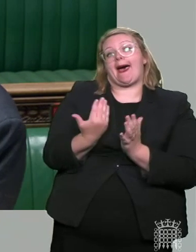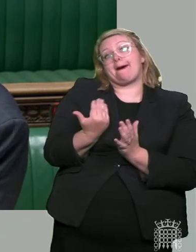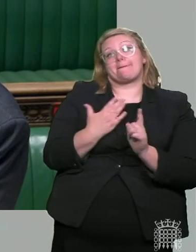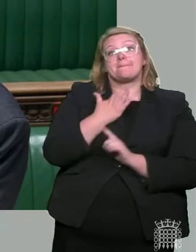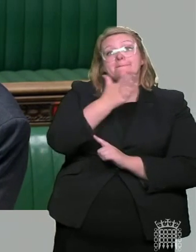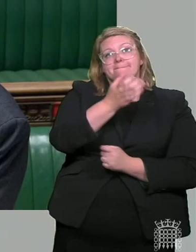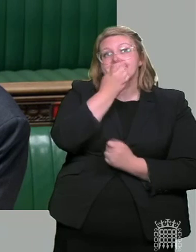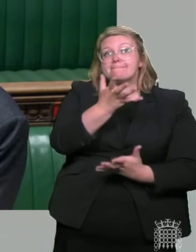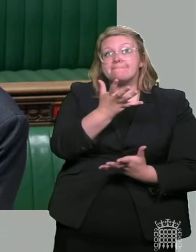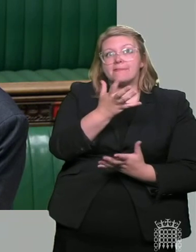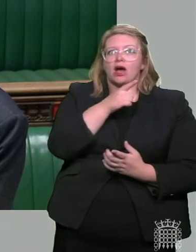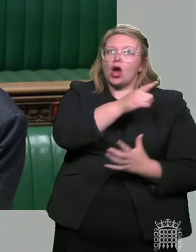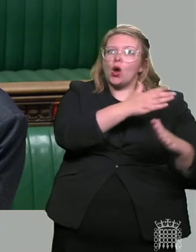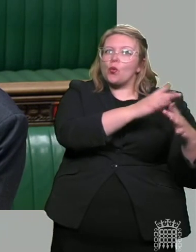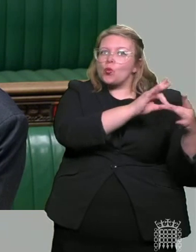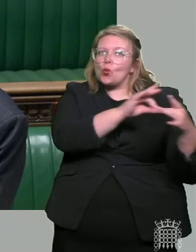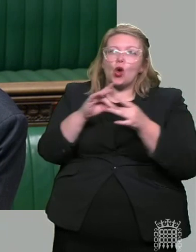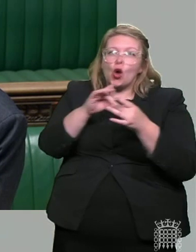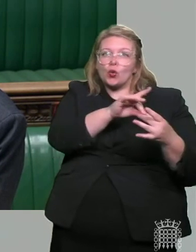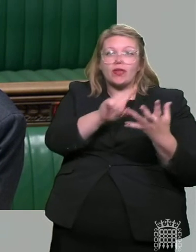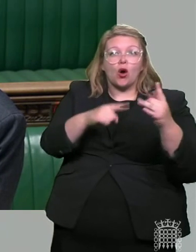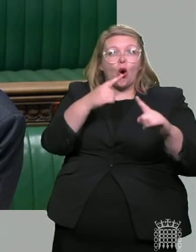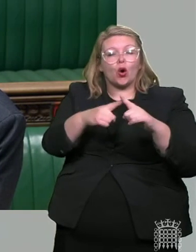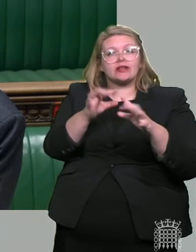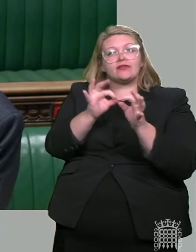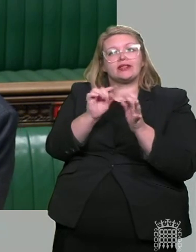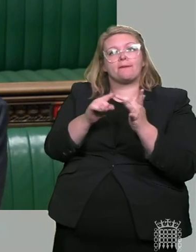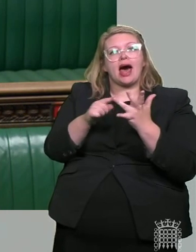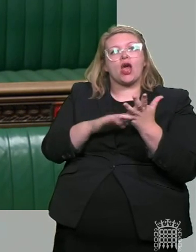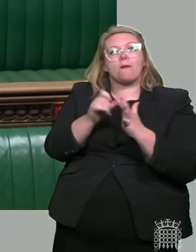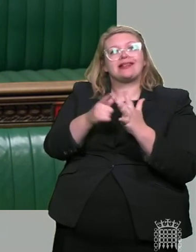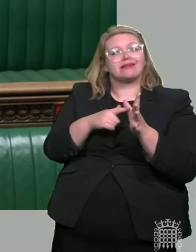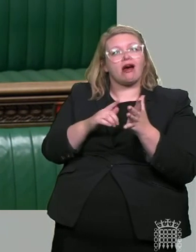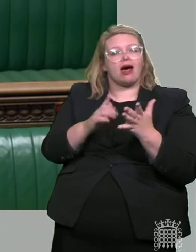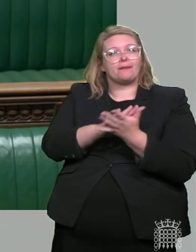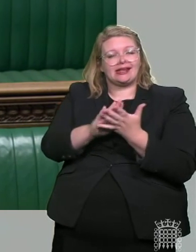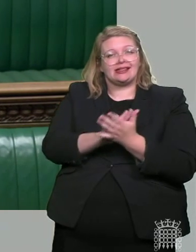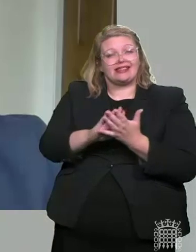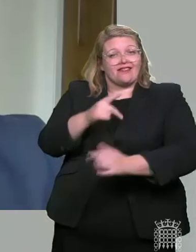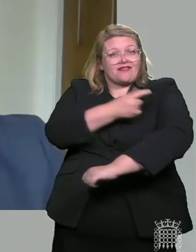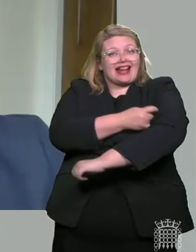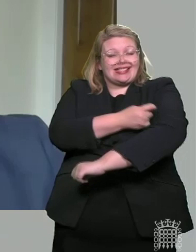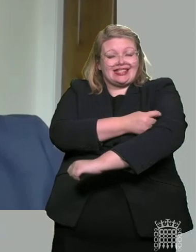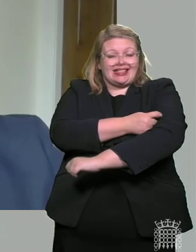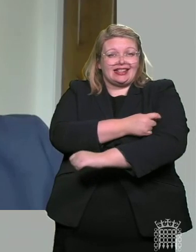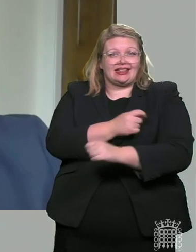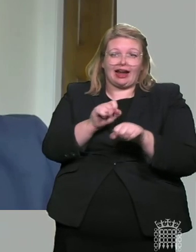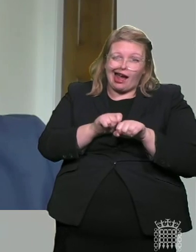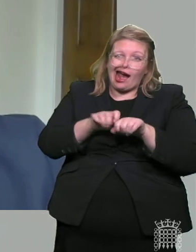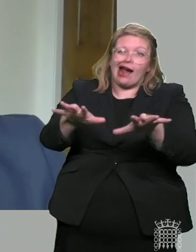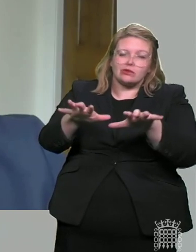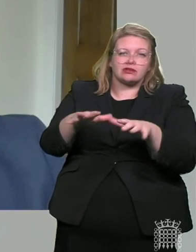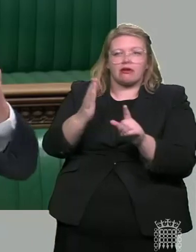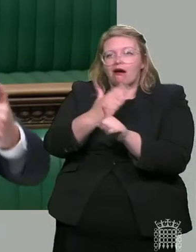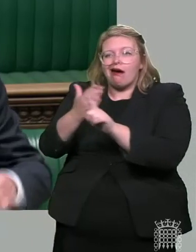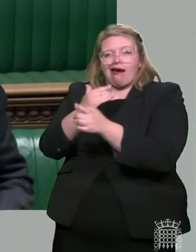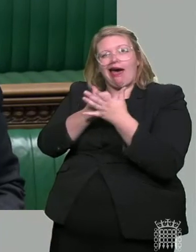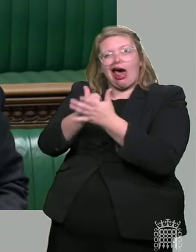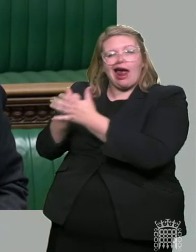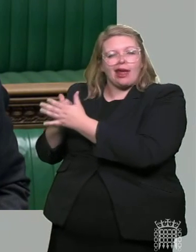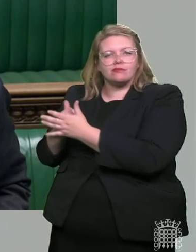It is Wockhardt, working together with Oxford Biomedica, that has enabled us to roll out the Oxford-AstraZeneca vaccine that has made such a difference.